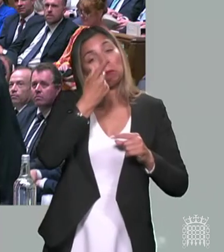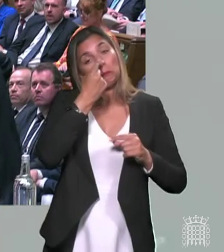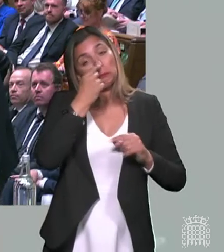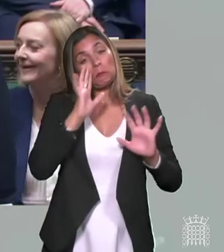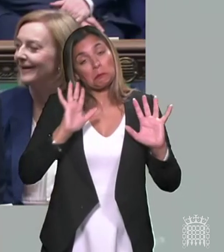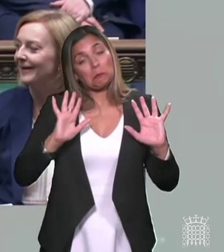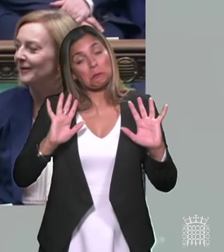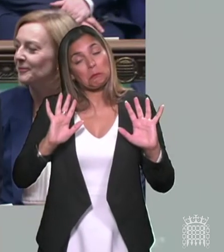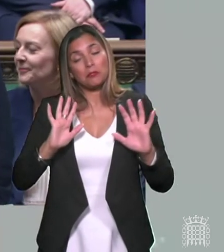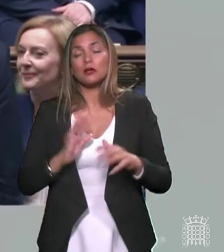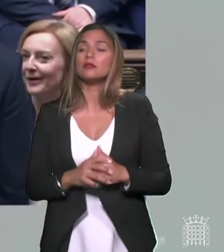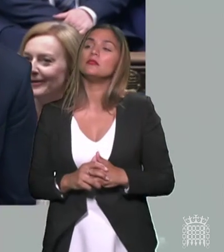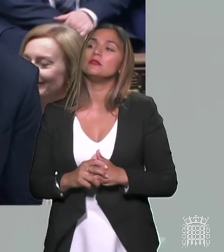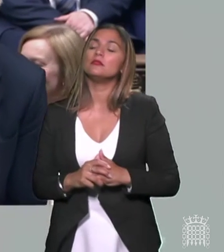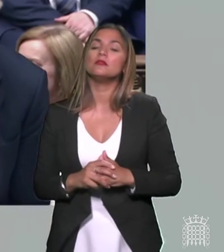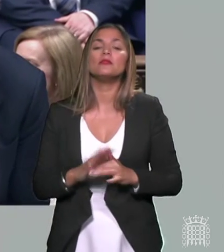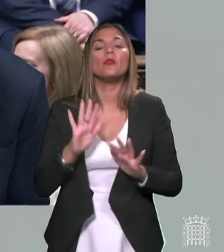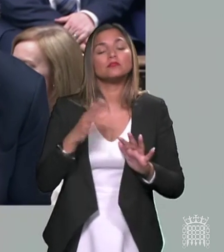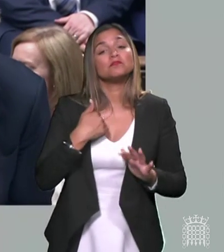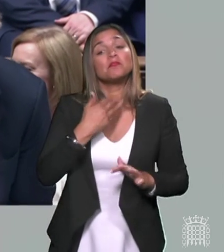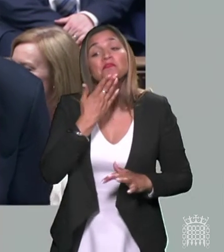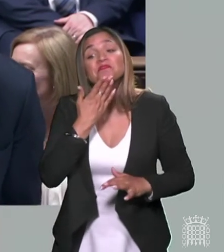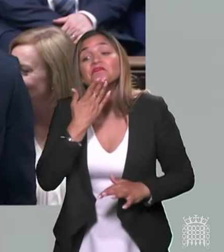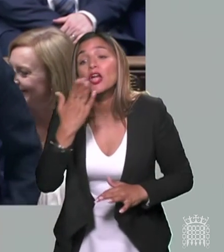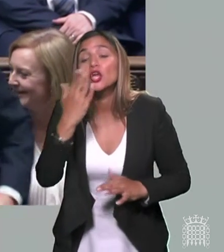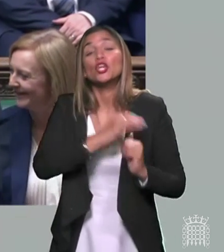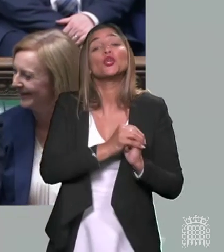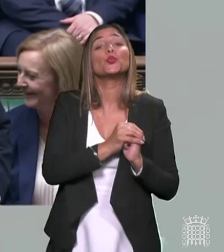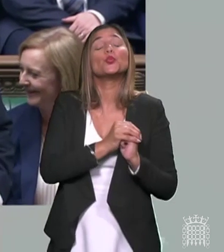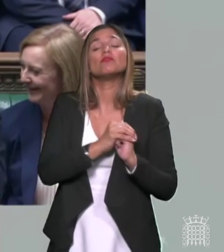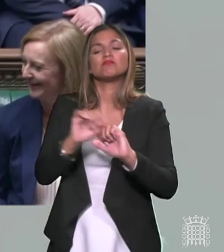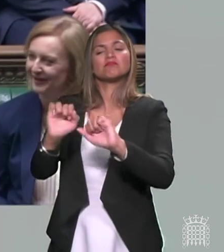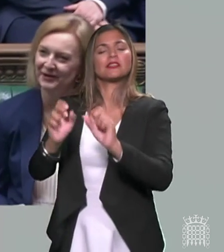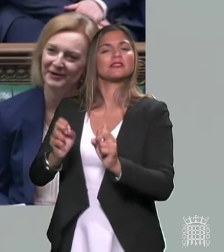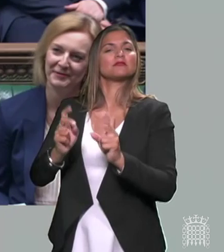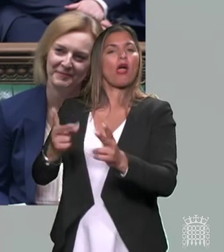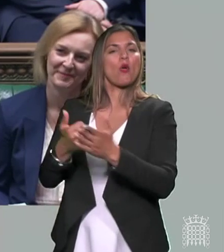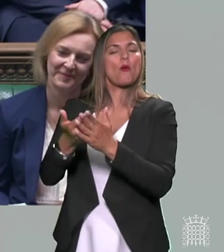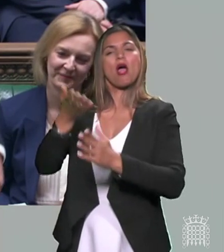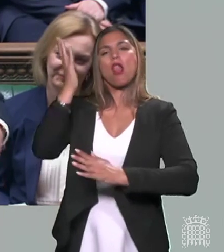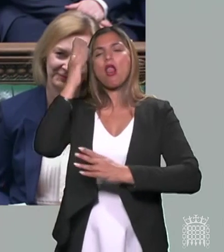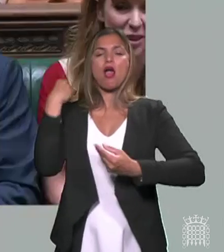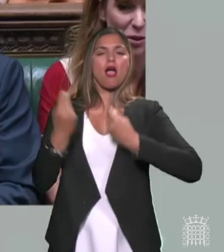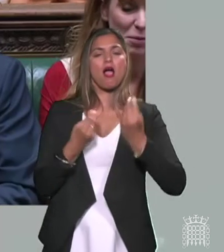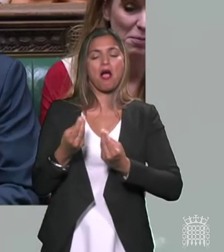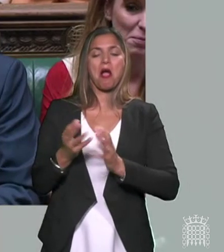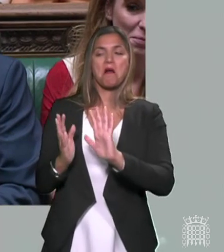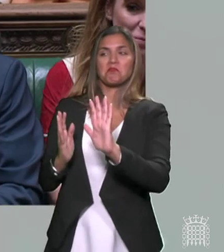It is possible. So I want to thank him for the style in which he has conducted himself.